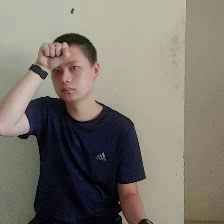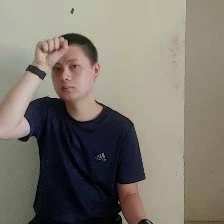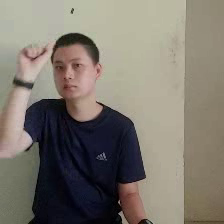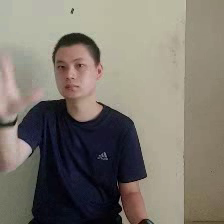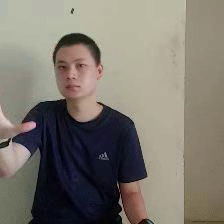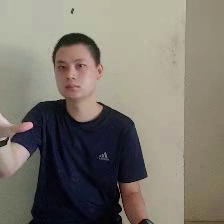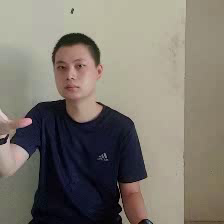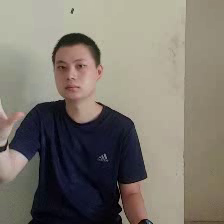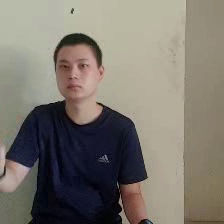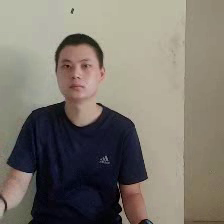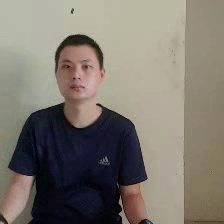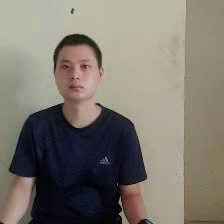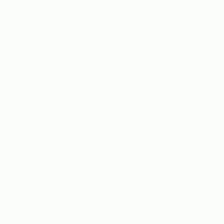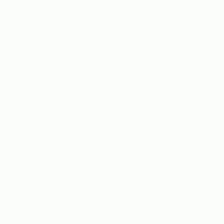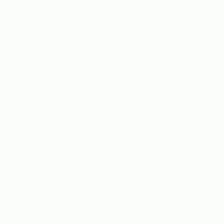Dạy dỗ